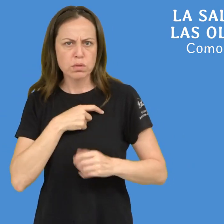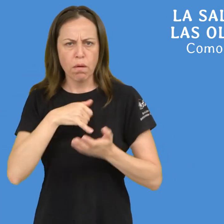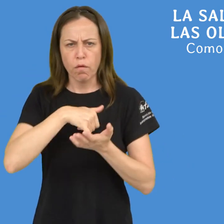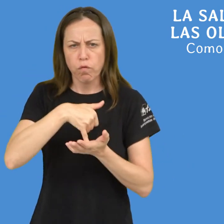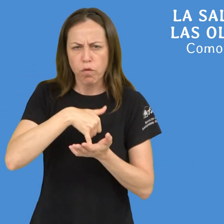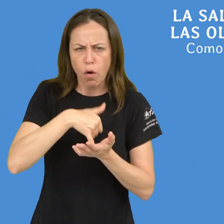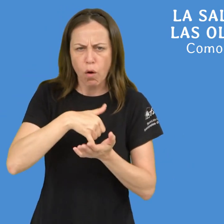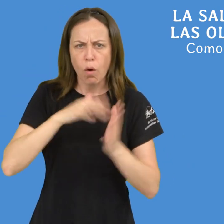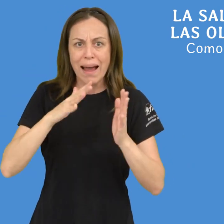debil